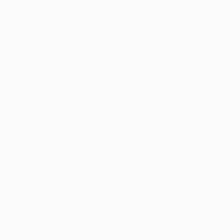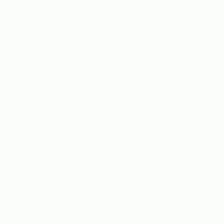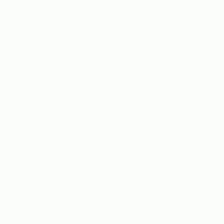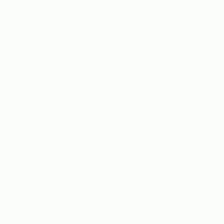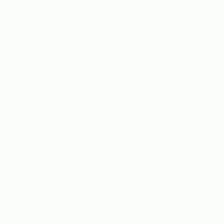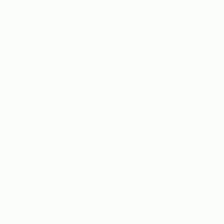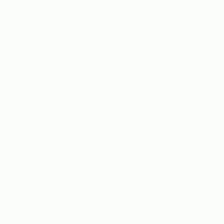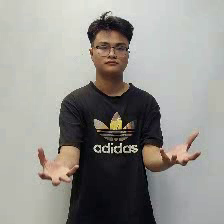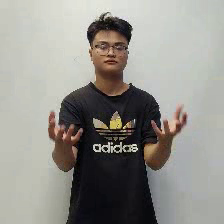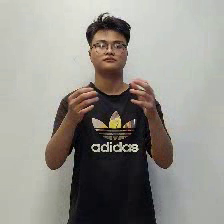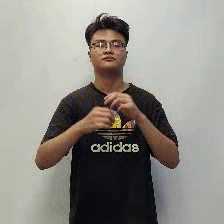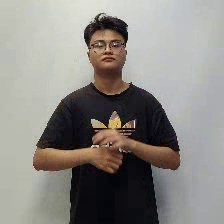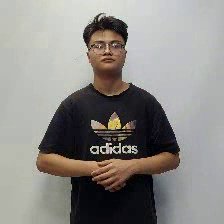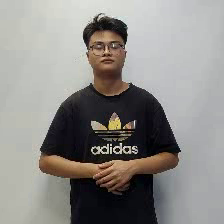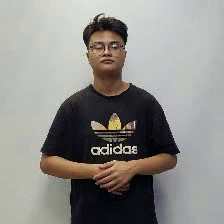Nặng